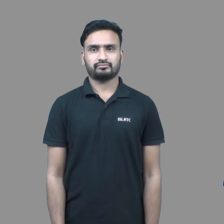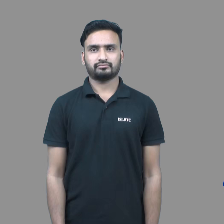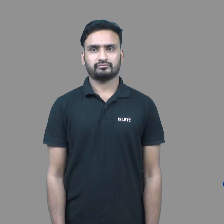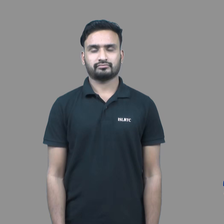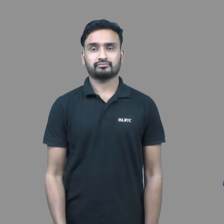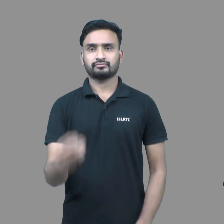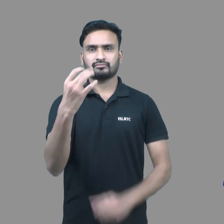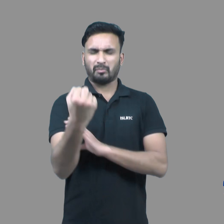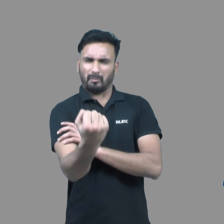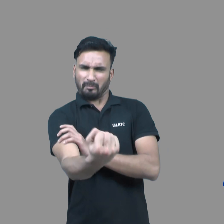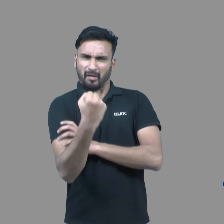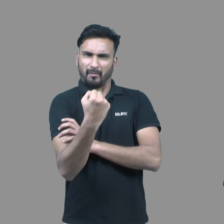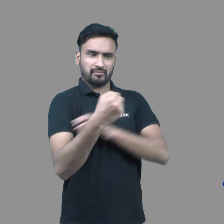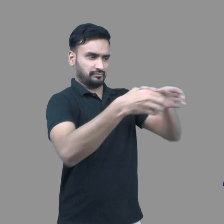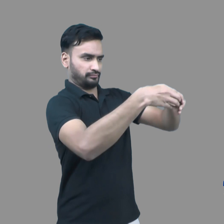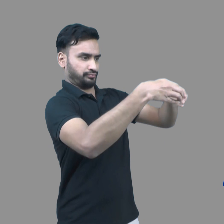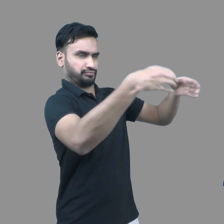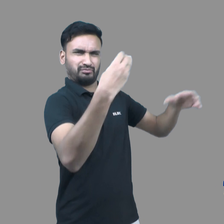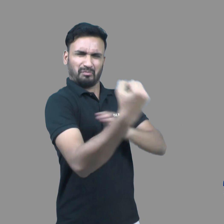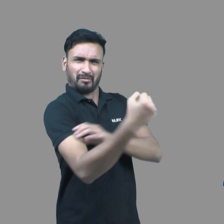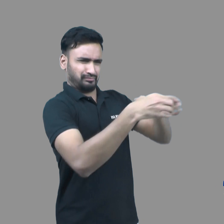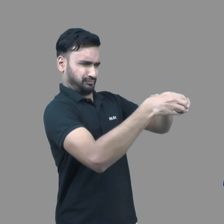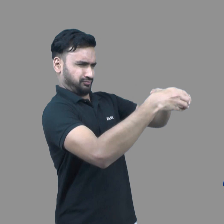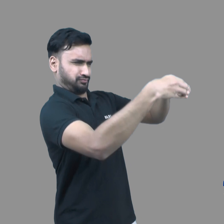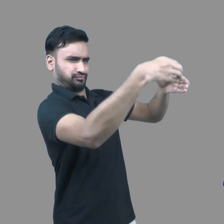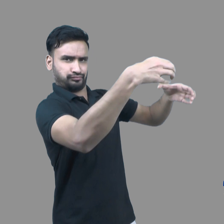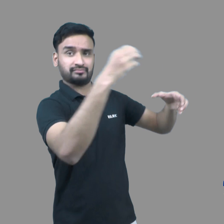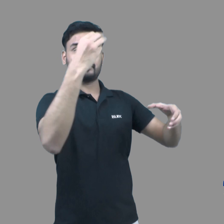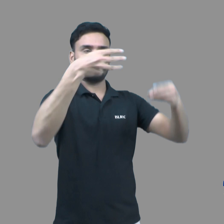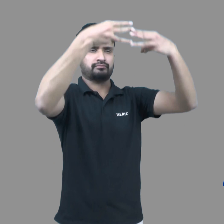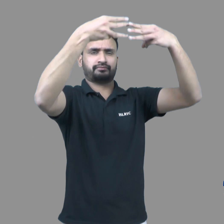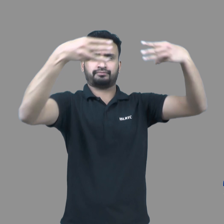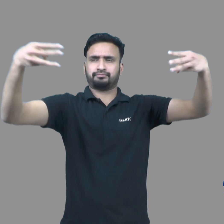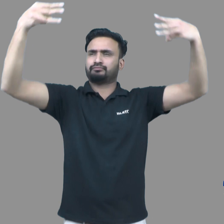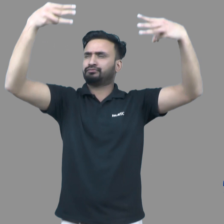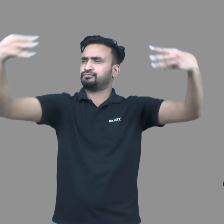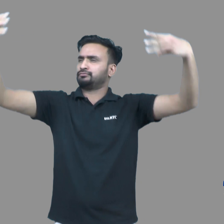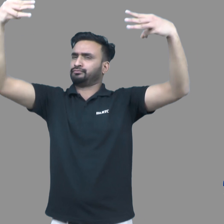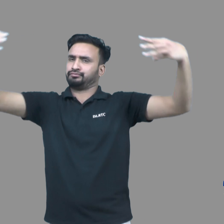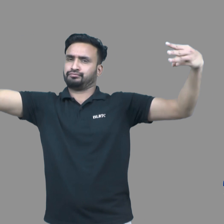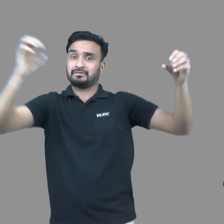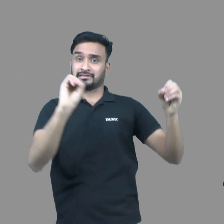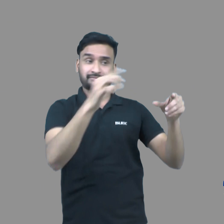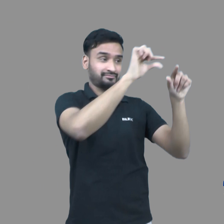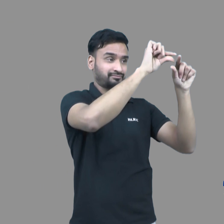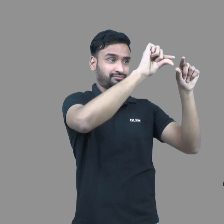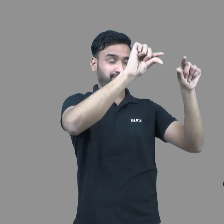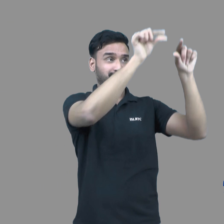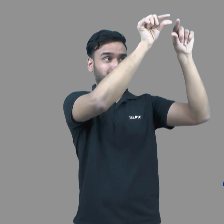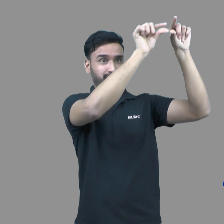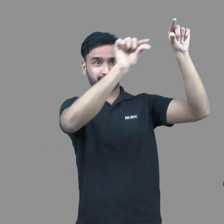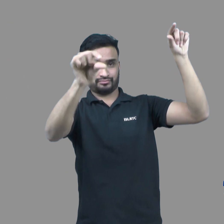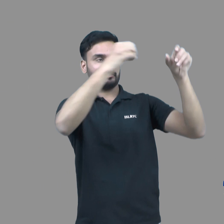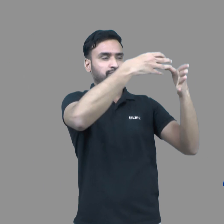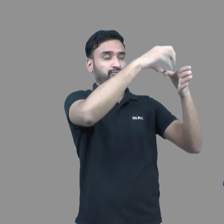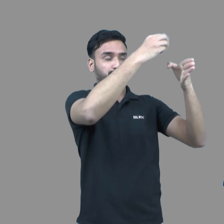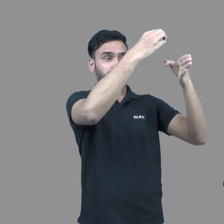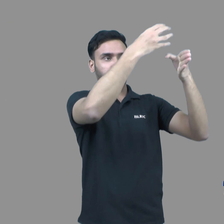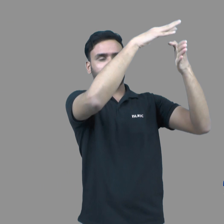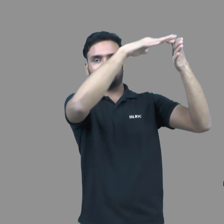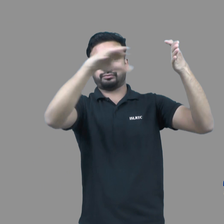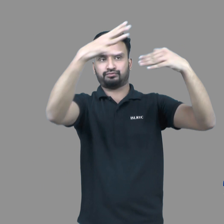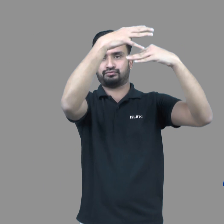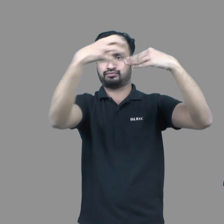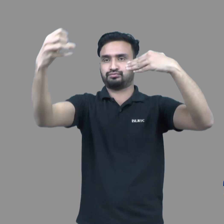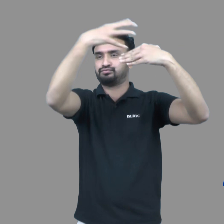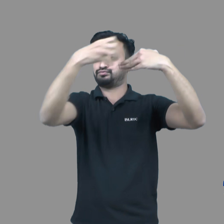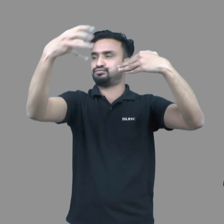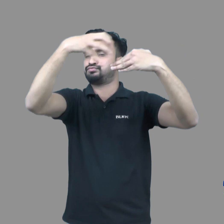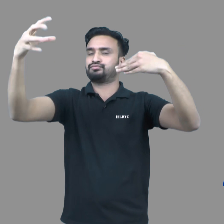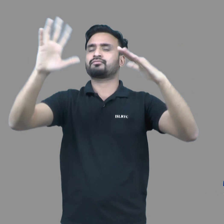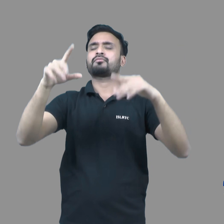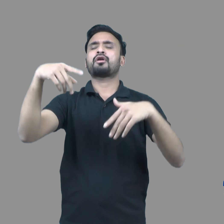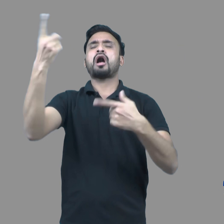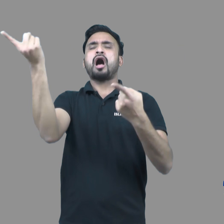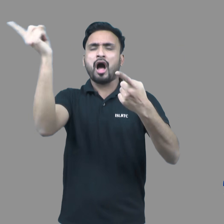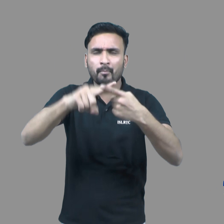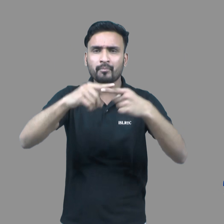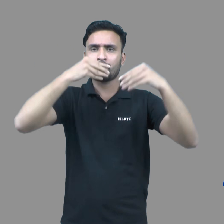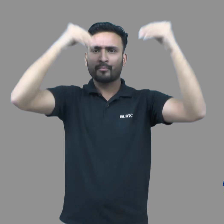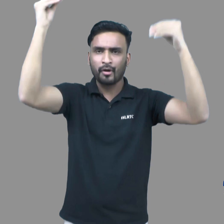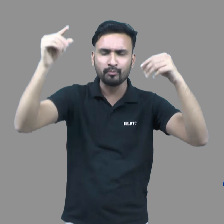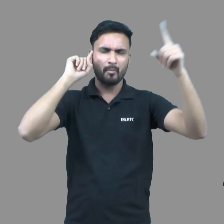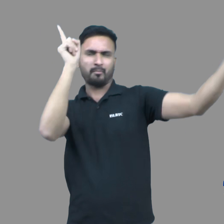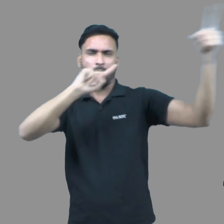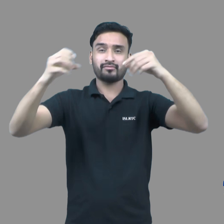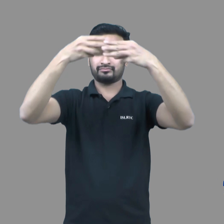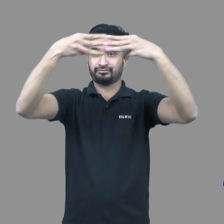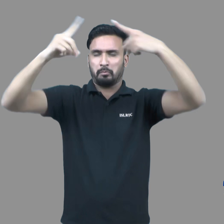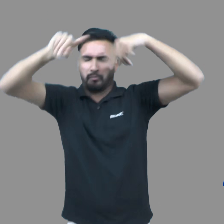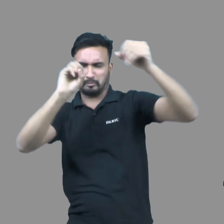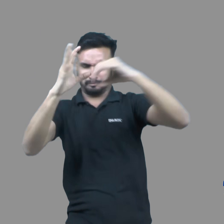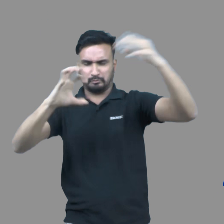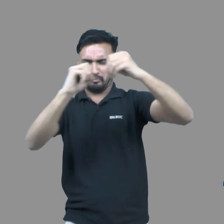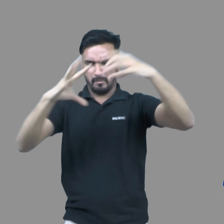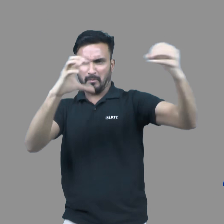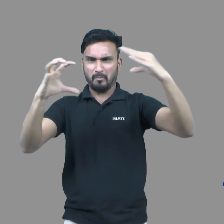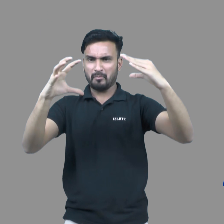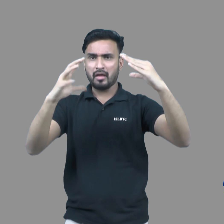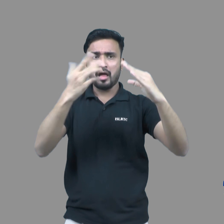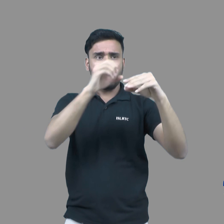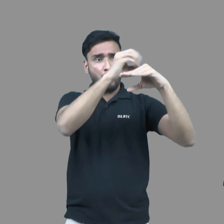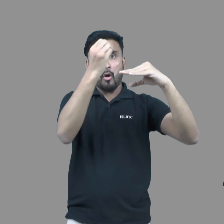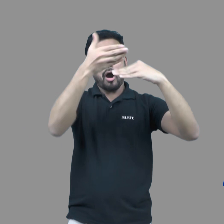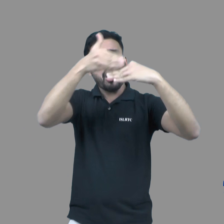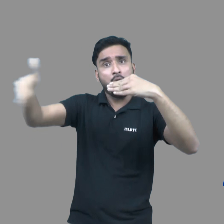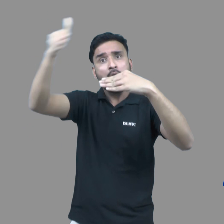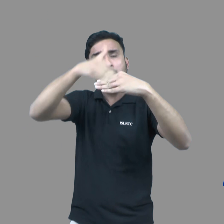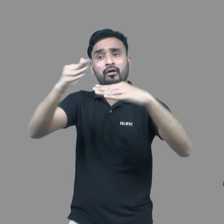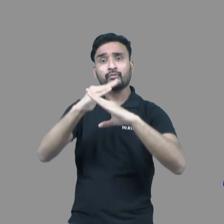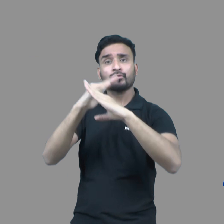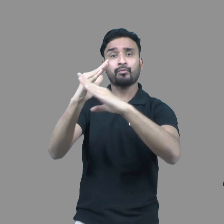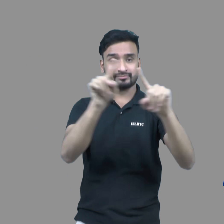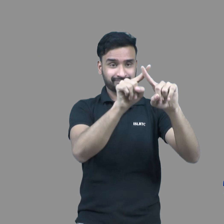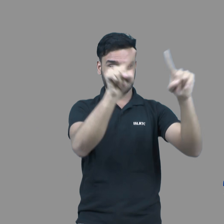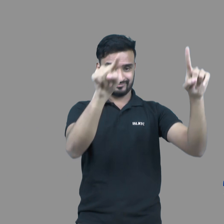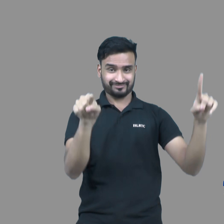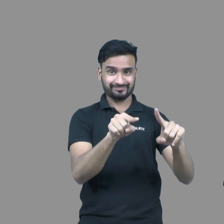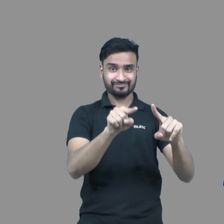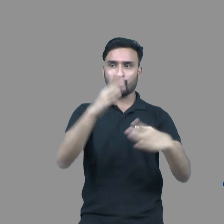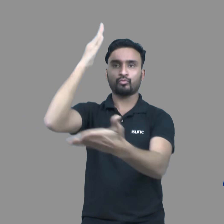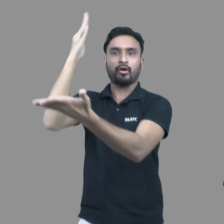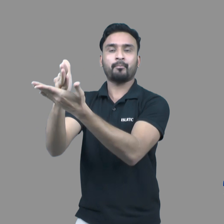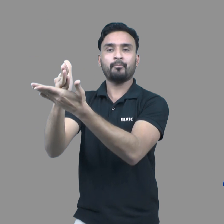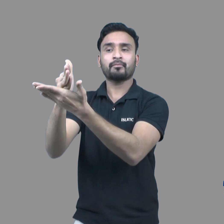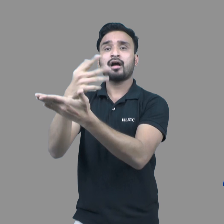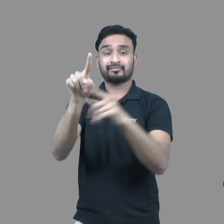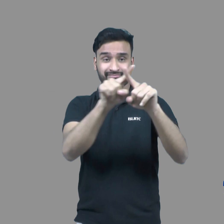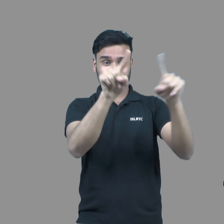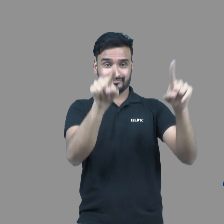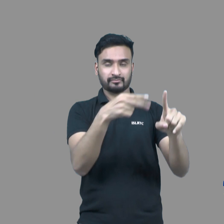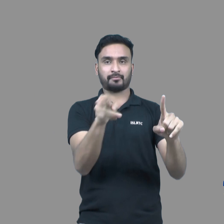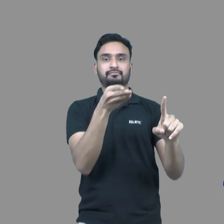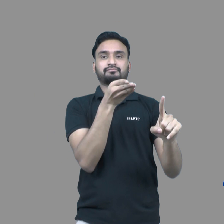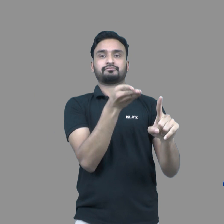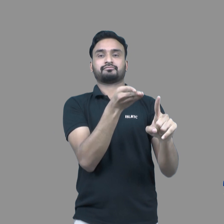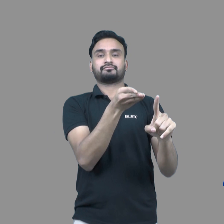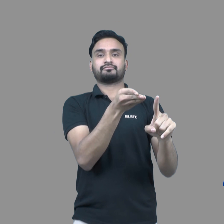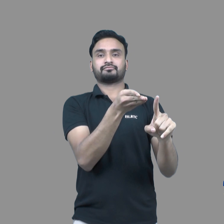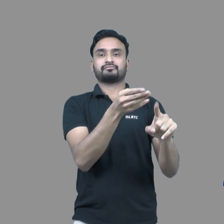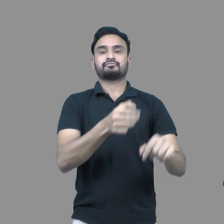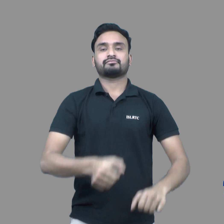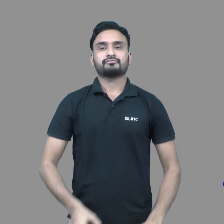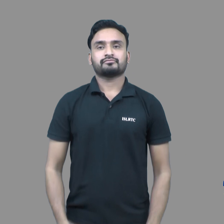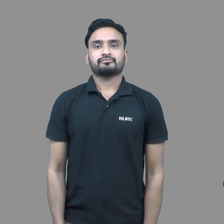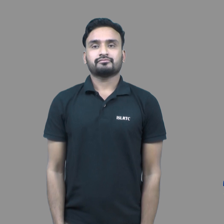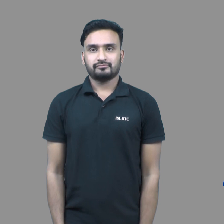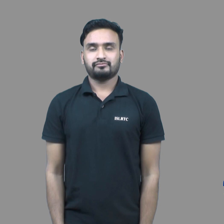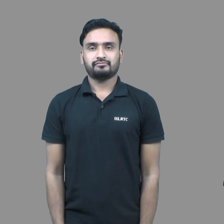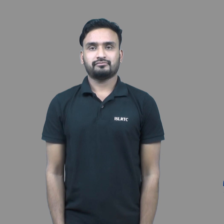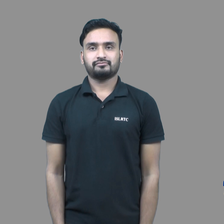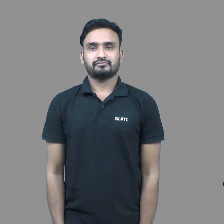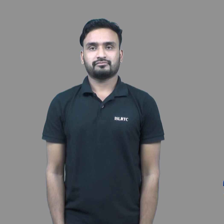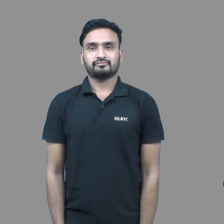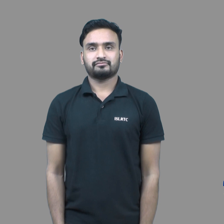Protective Relay